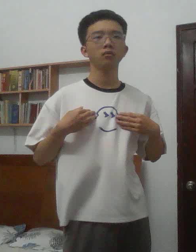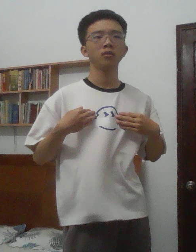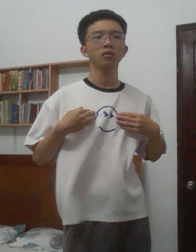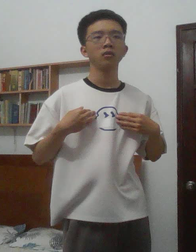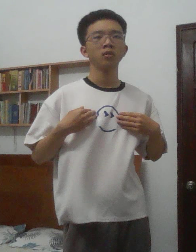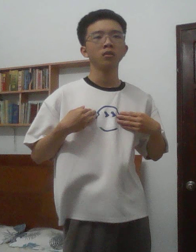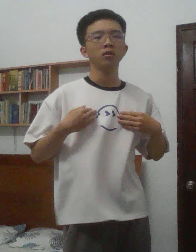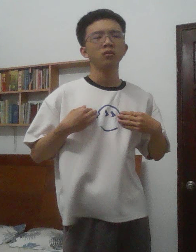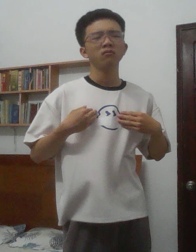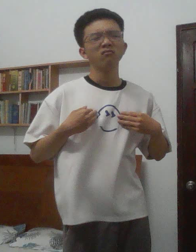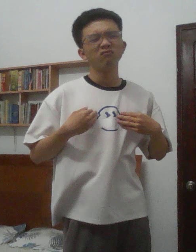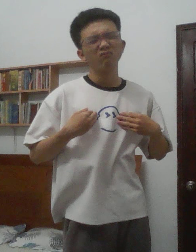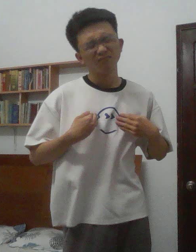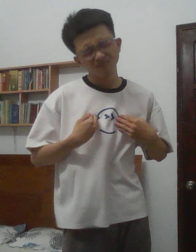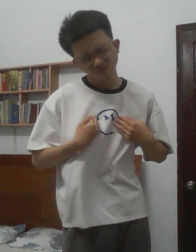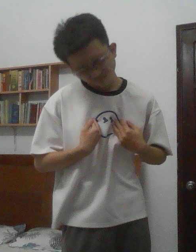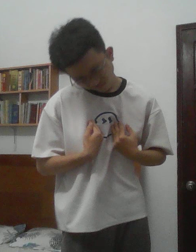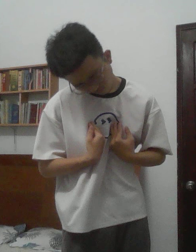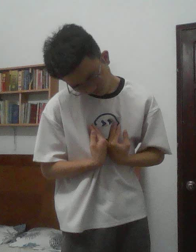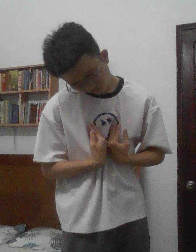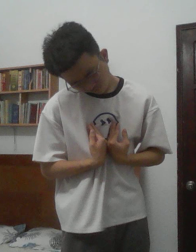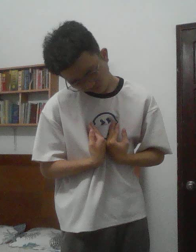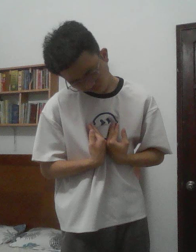met